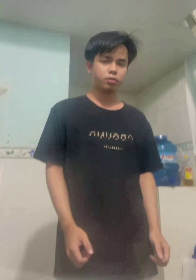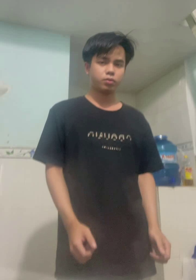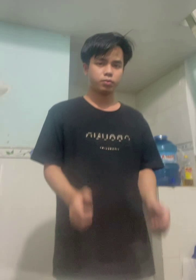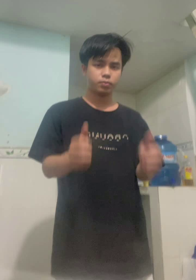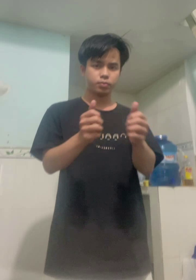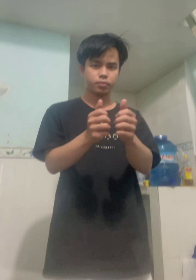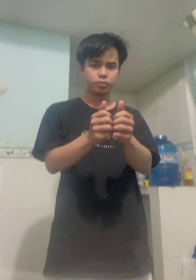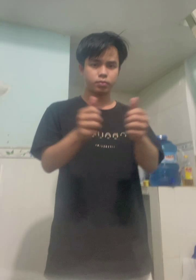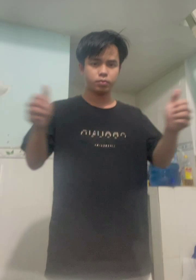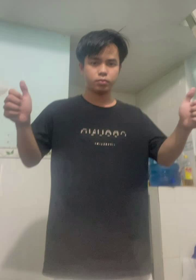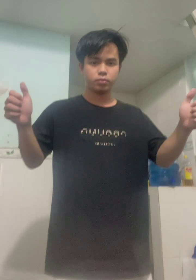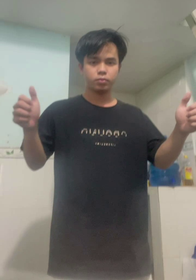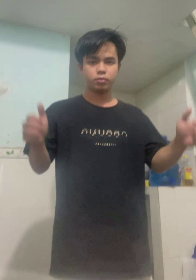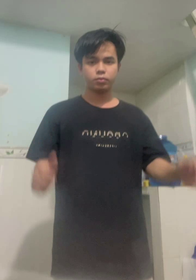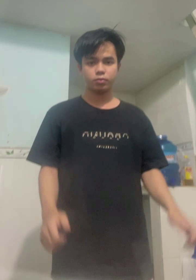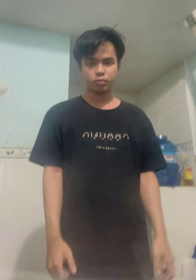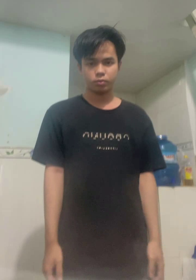chia cat